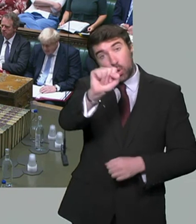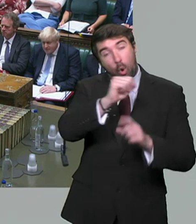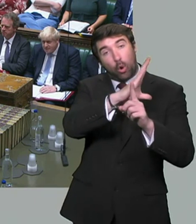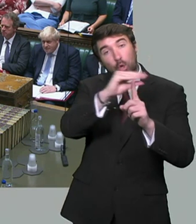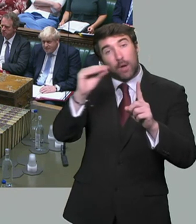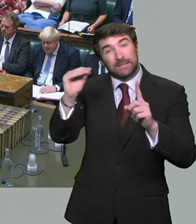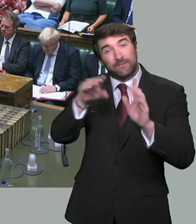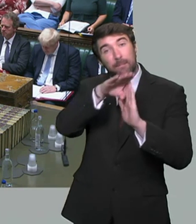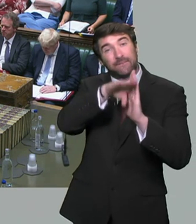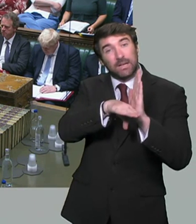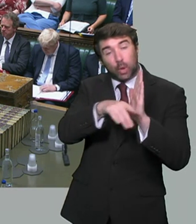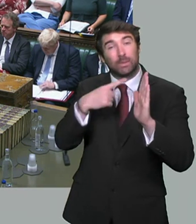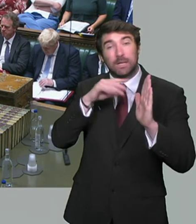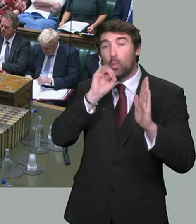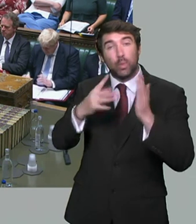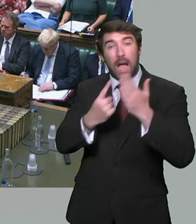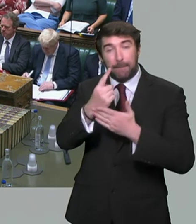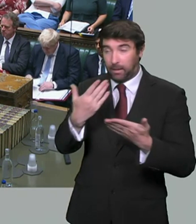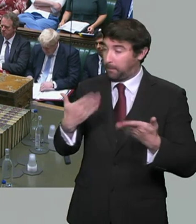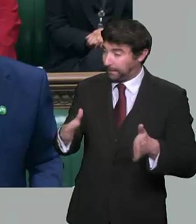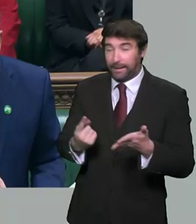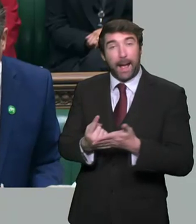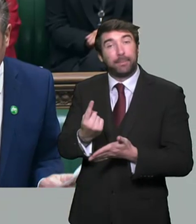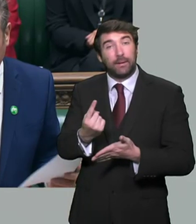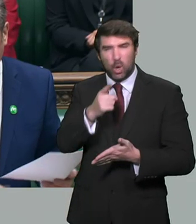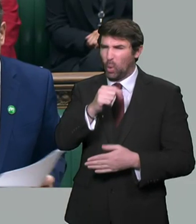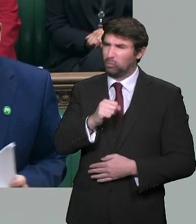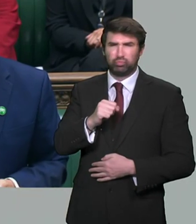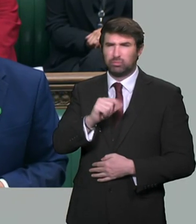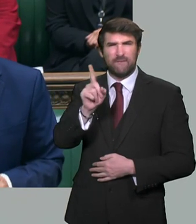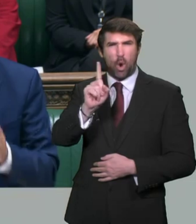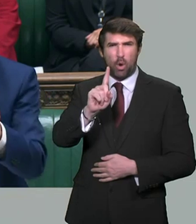It is no good shaking your head. And who is going to pay for the cost of this failure? Working people.